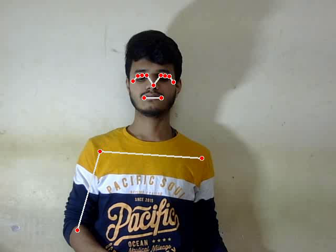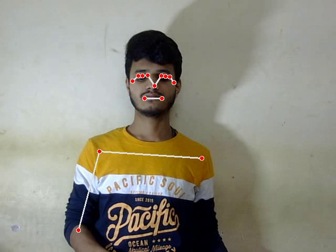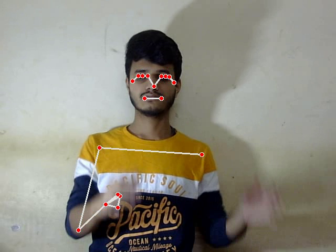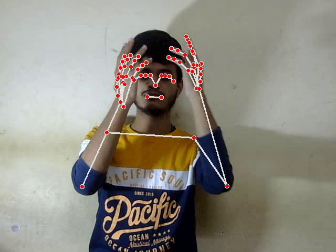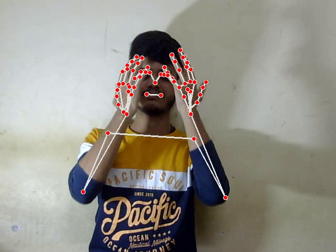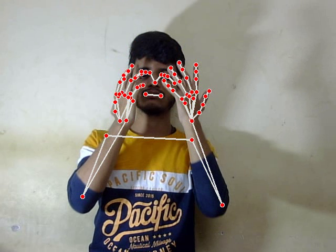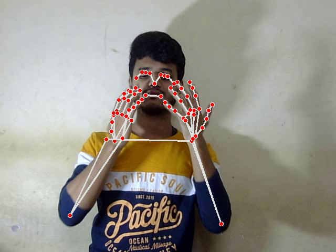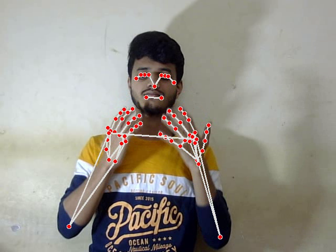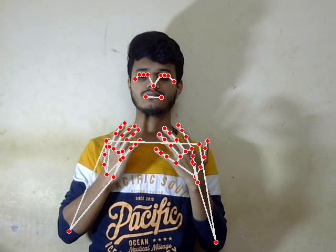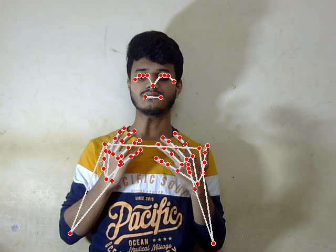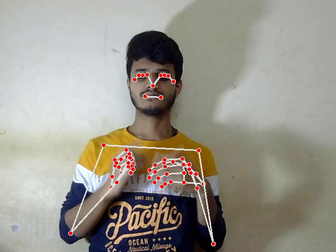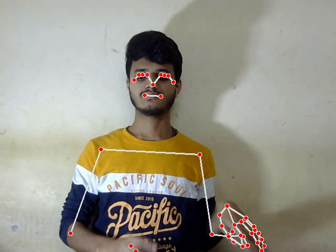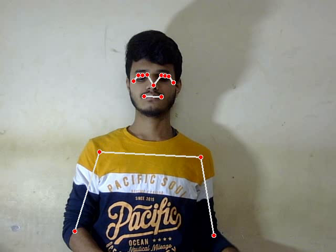sad